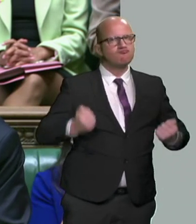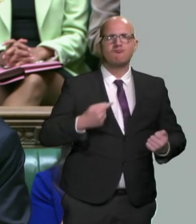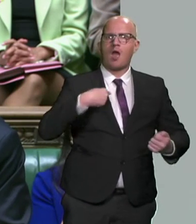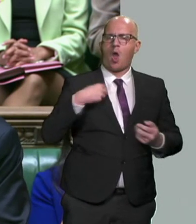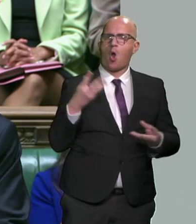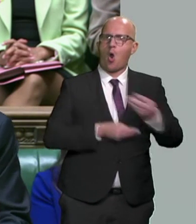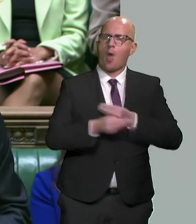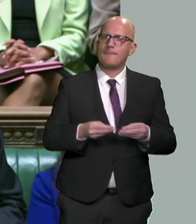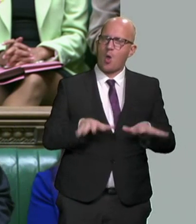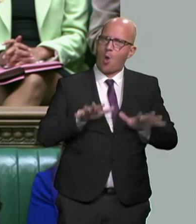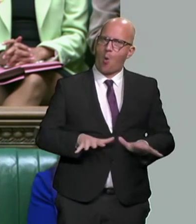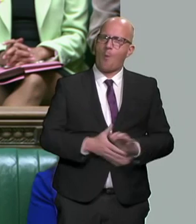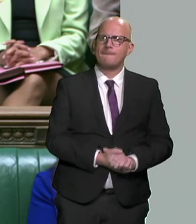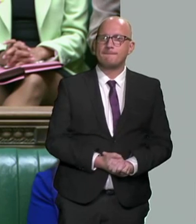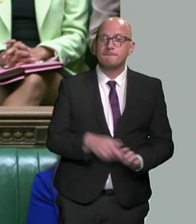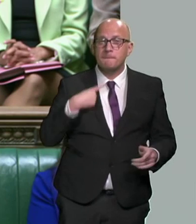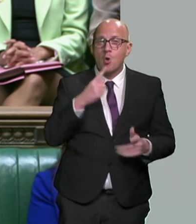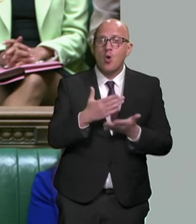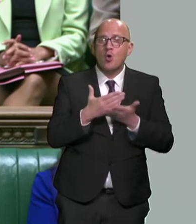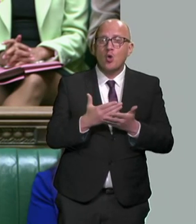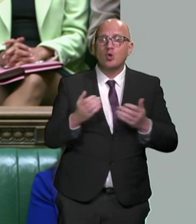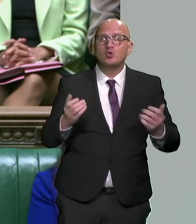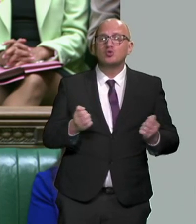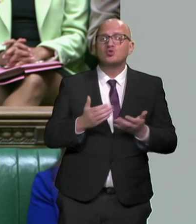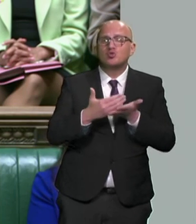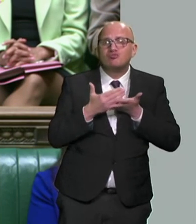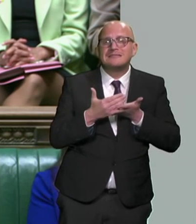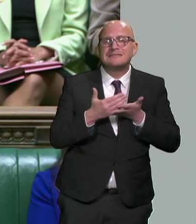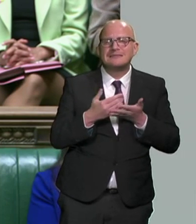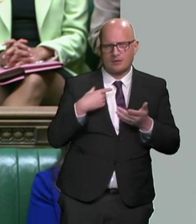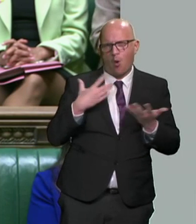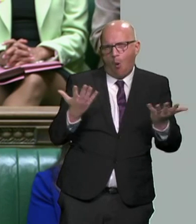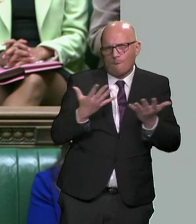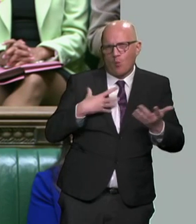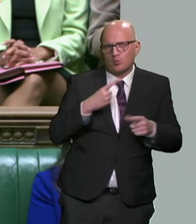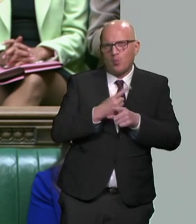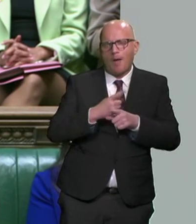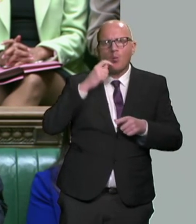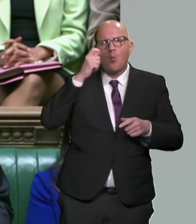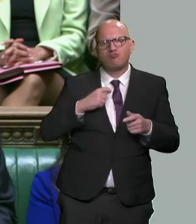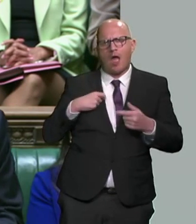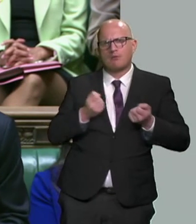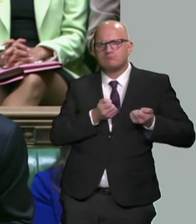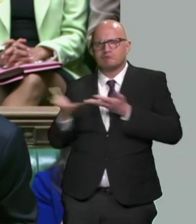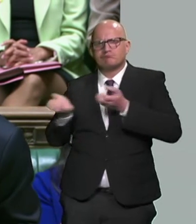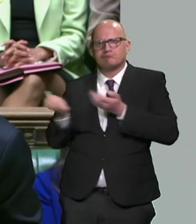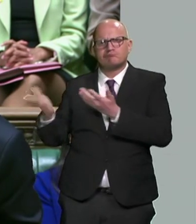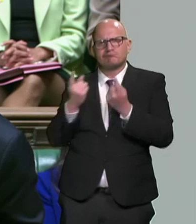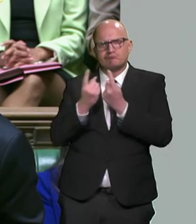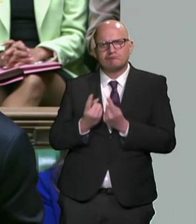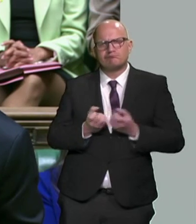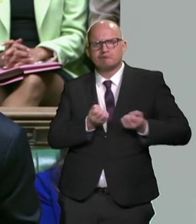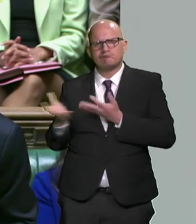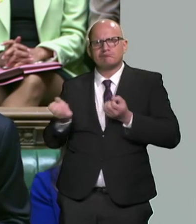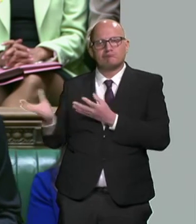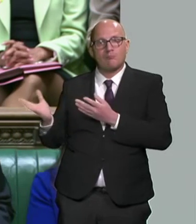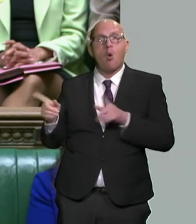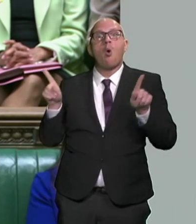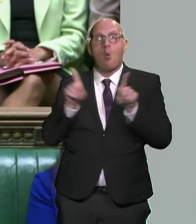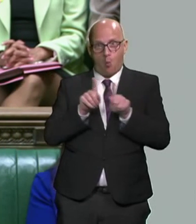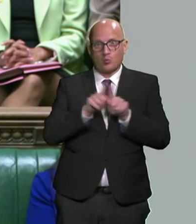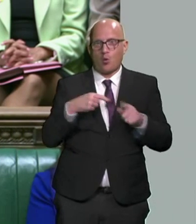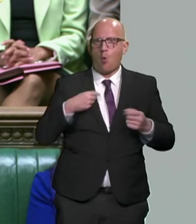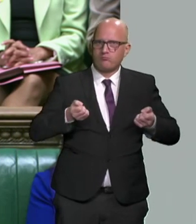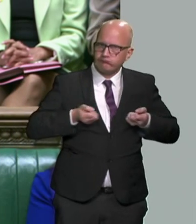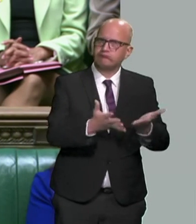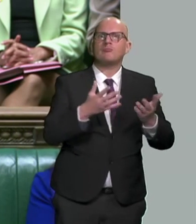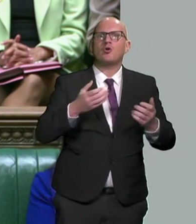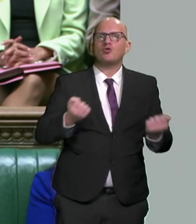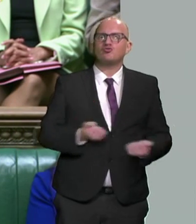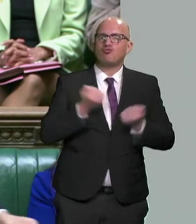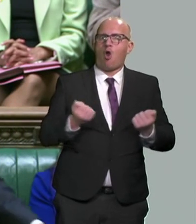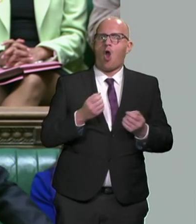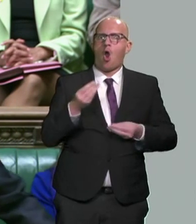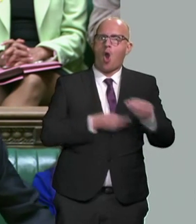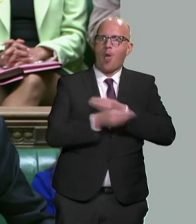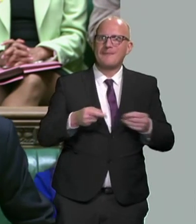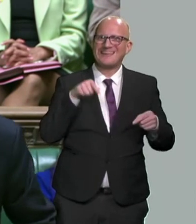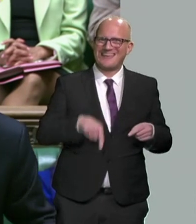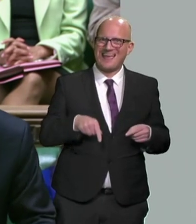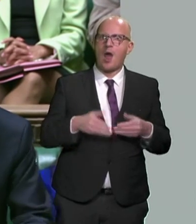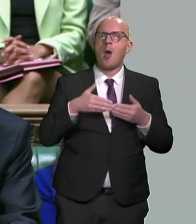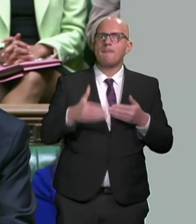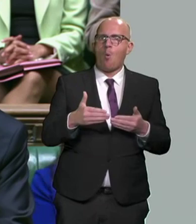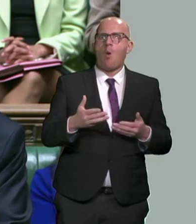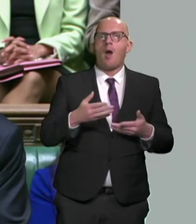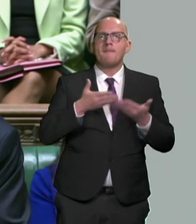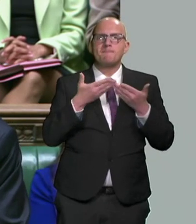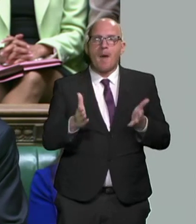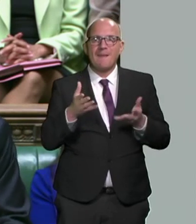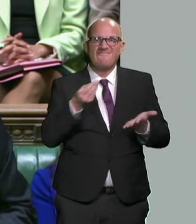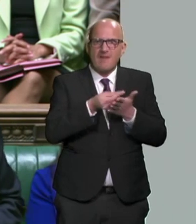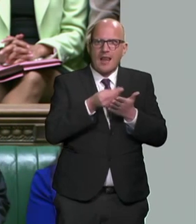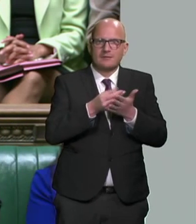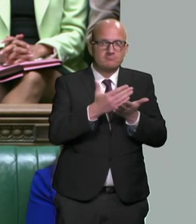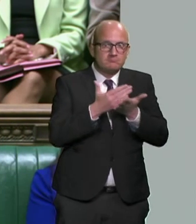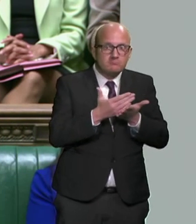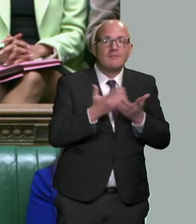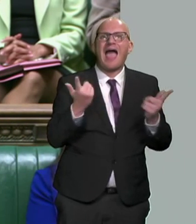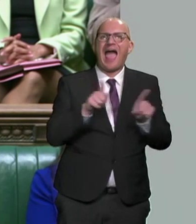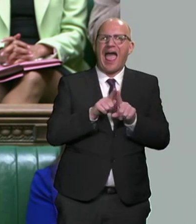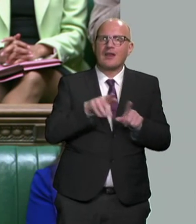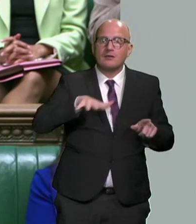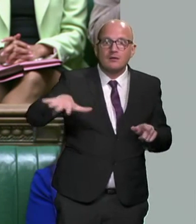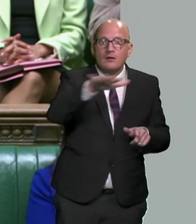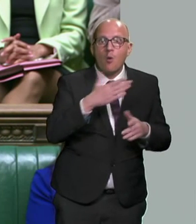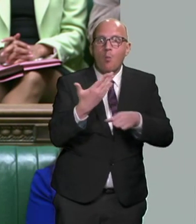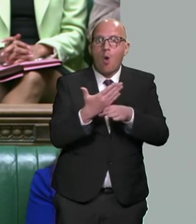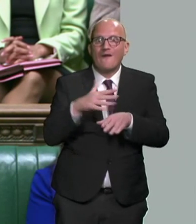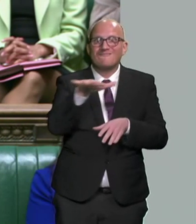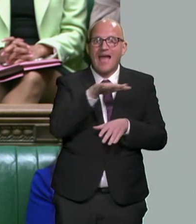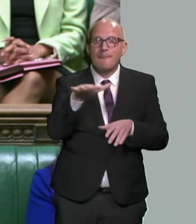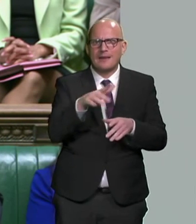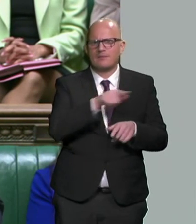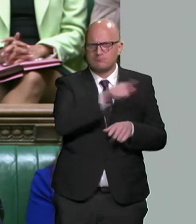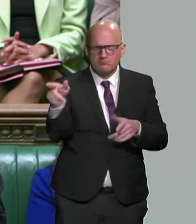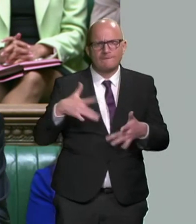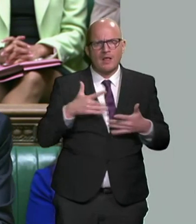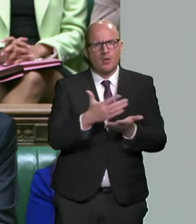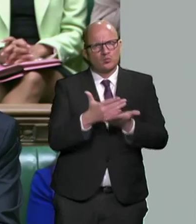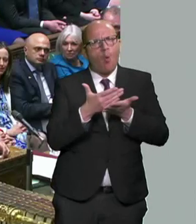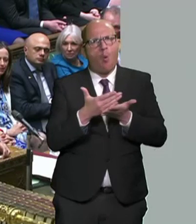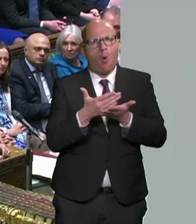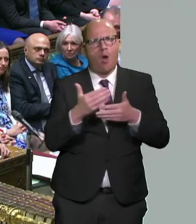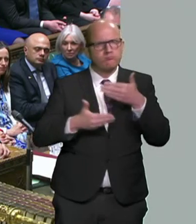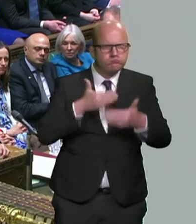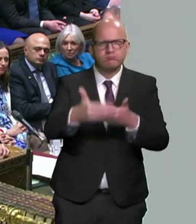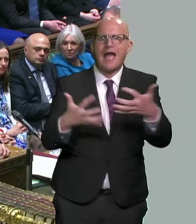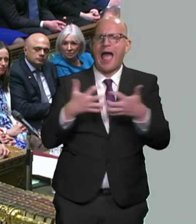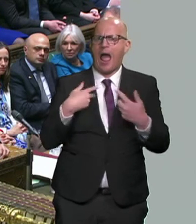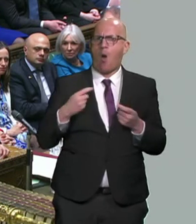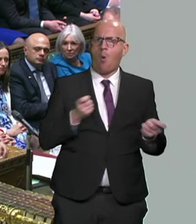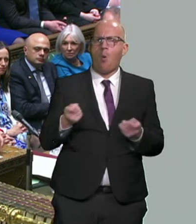When I talk about security, yes, I mean responding to the war in Ukraine, but I also mean the security of a faster growing economy, the security of more resilient public finances, and security for working families as we help with the cost of living.